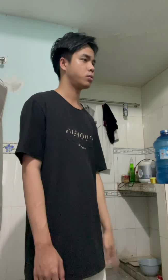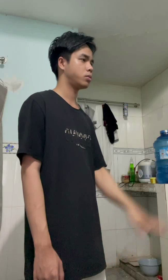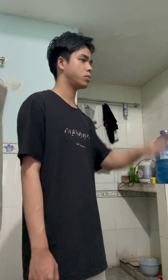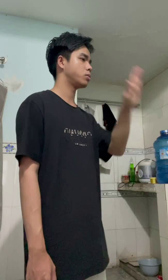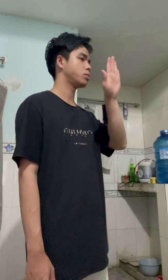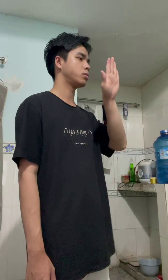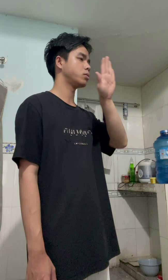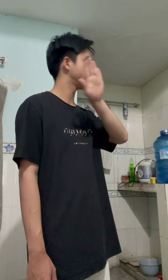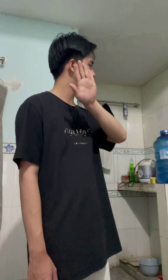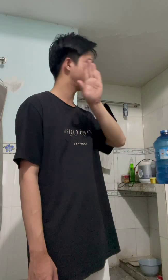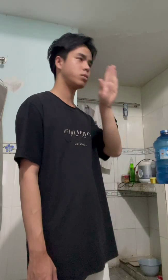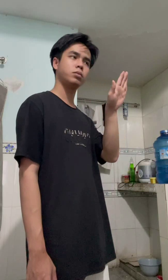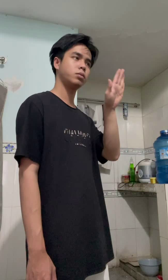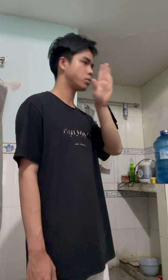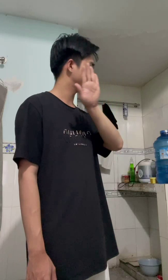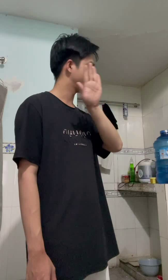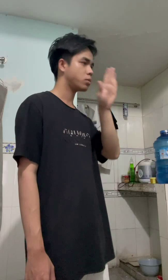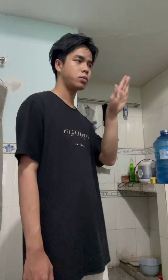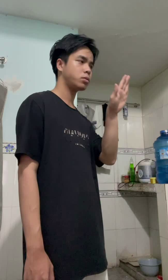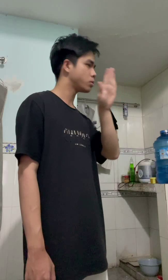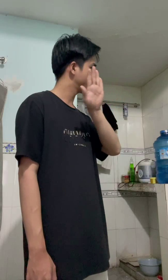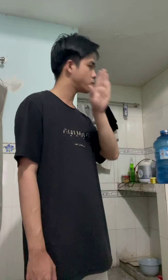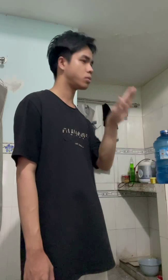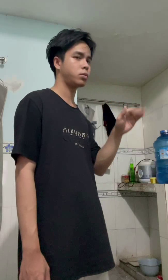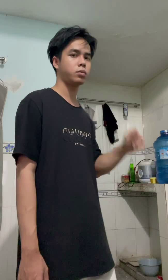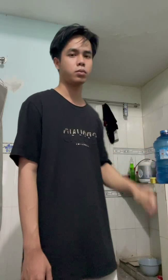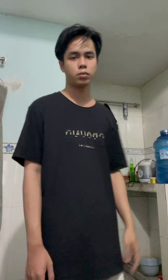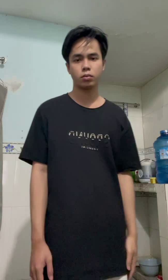khong dong y